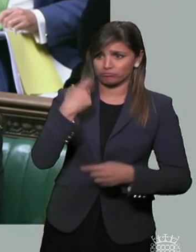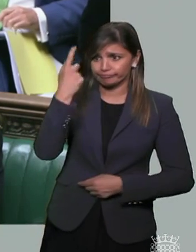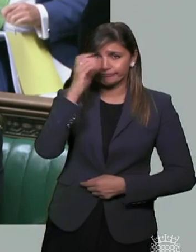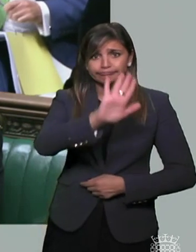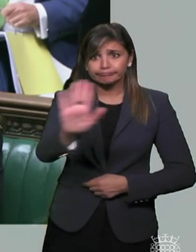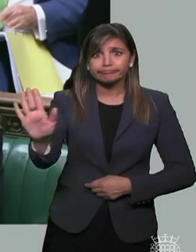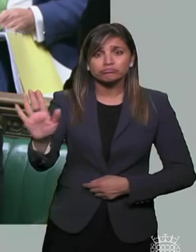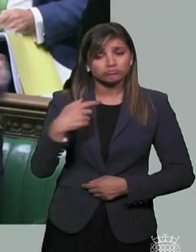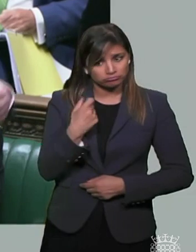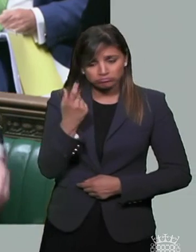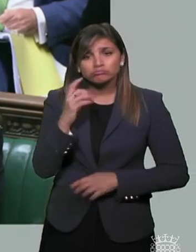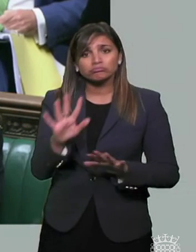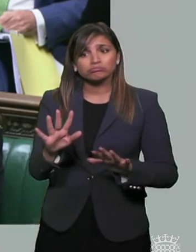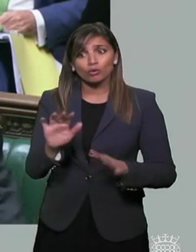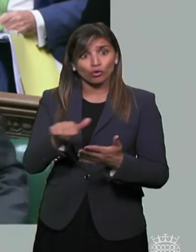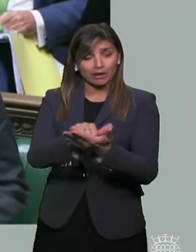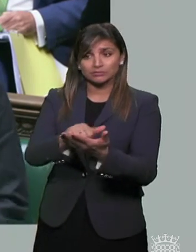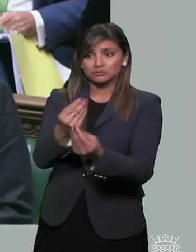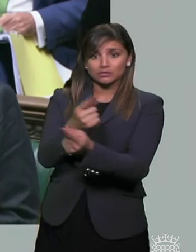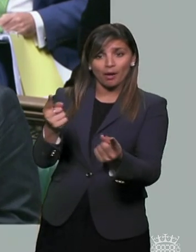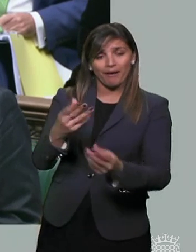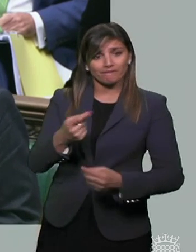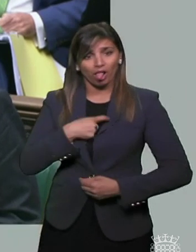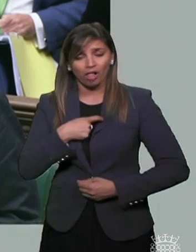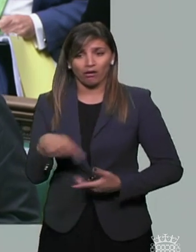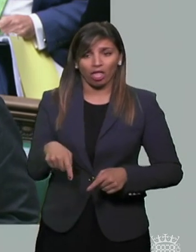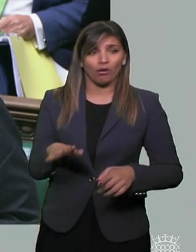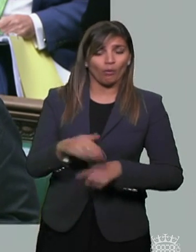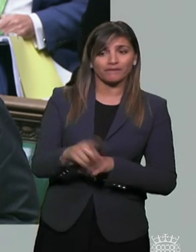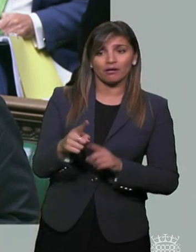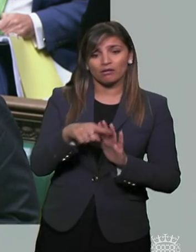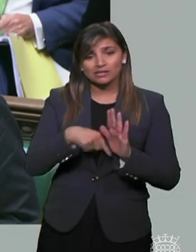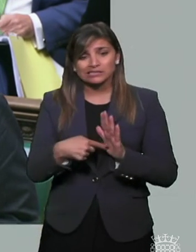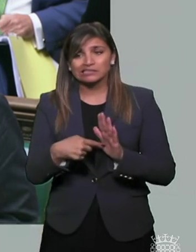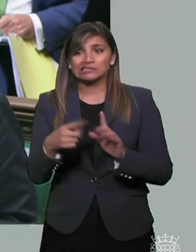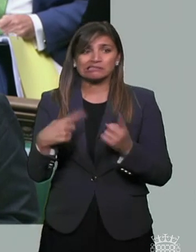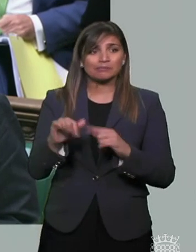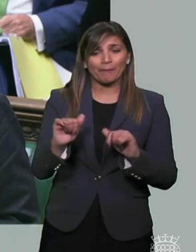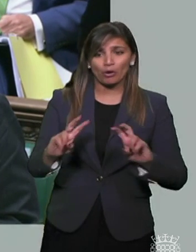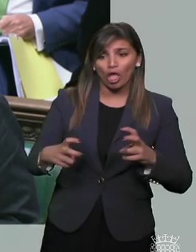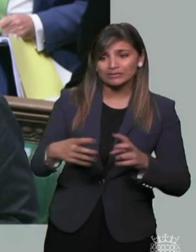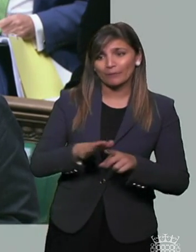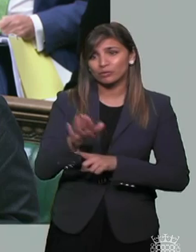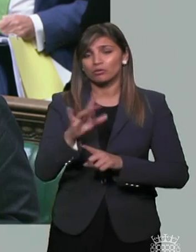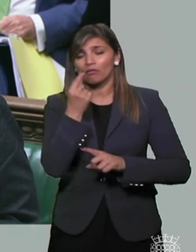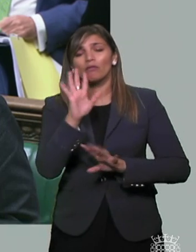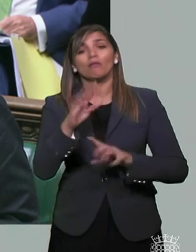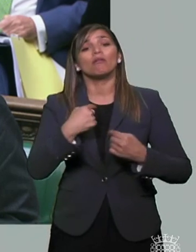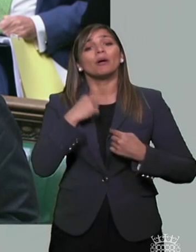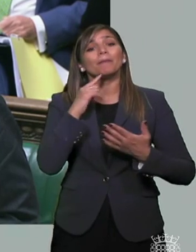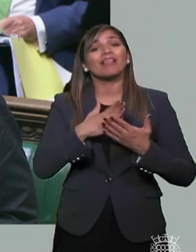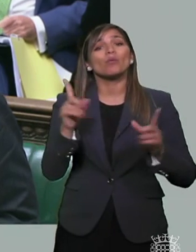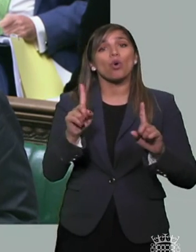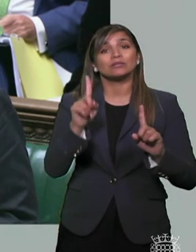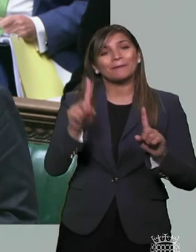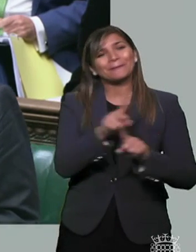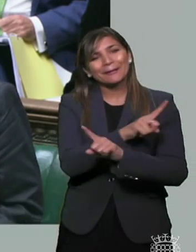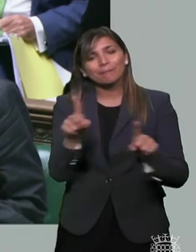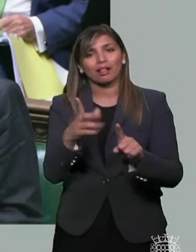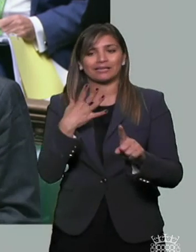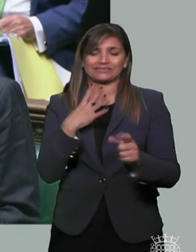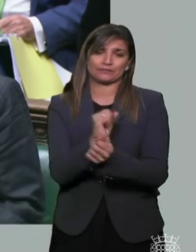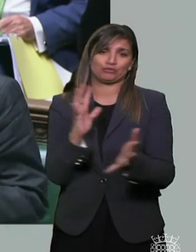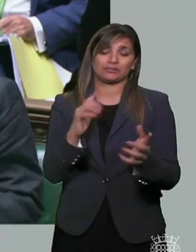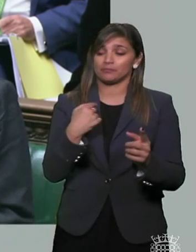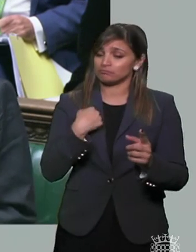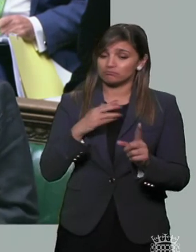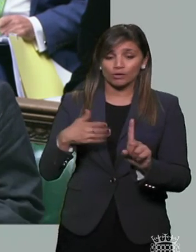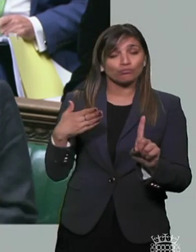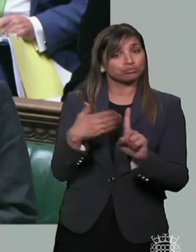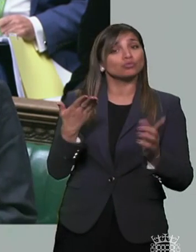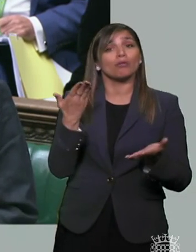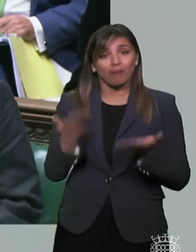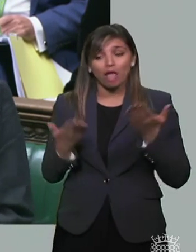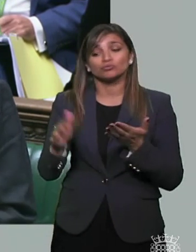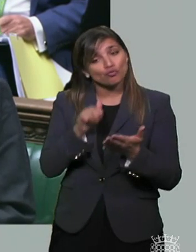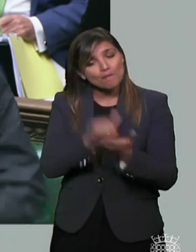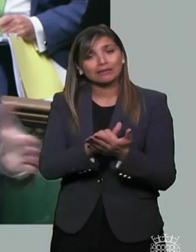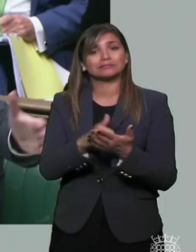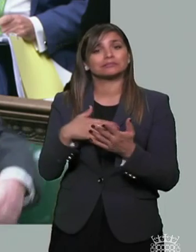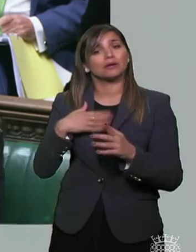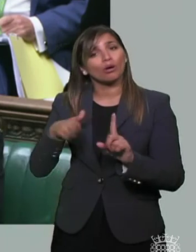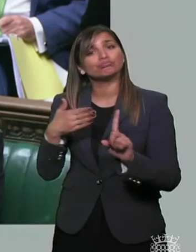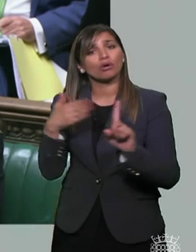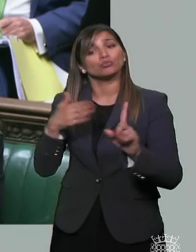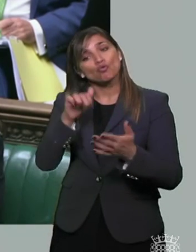I respect and understand the legitimate anxieties they have about restrictions on their liberty and the liberty of people, but I believe the approach that we are taking is balanced and proportionate and right for this country.